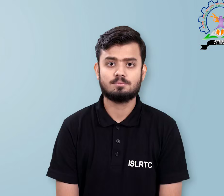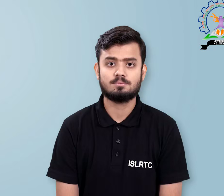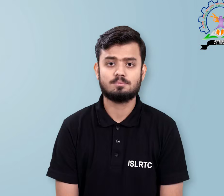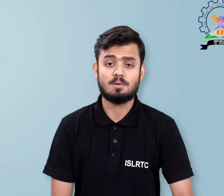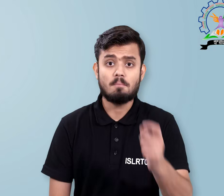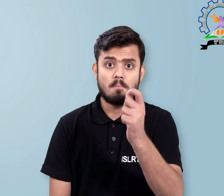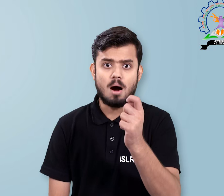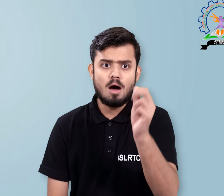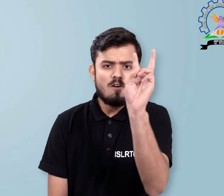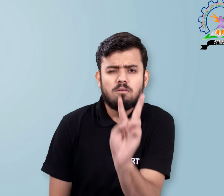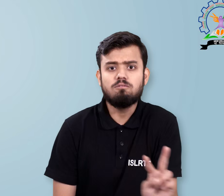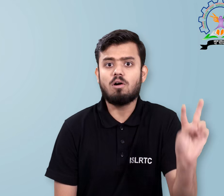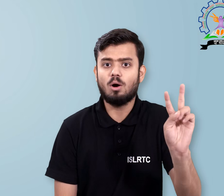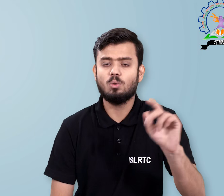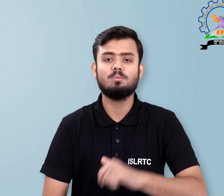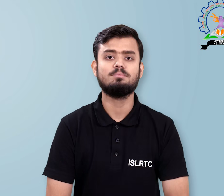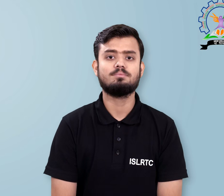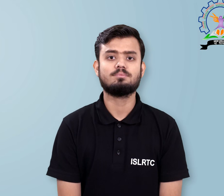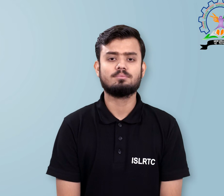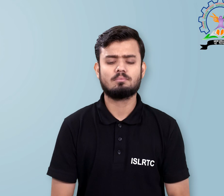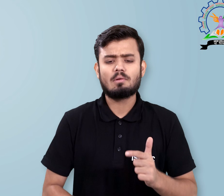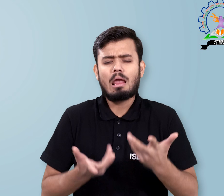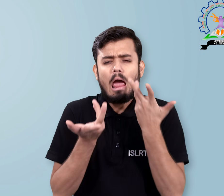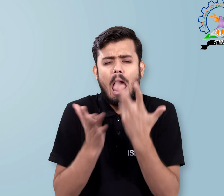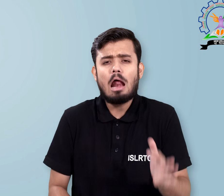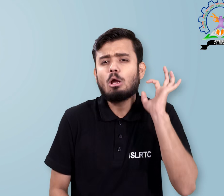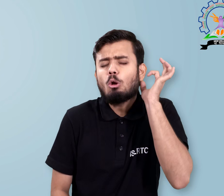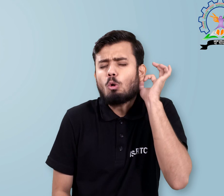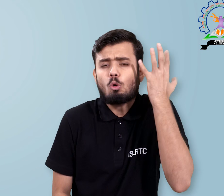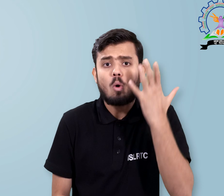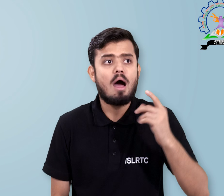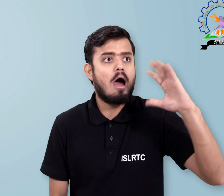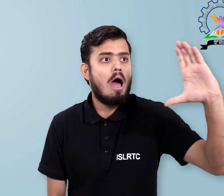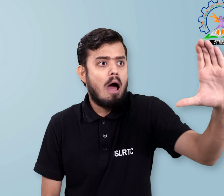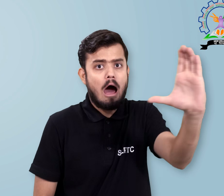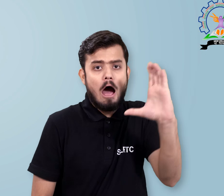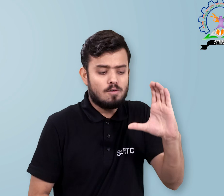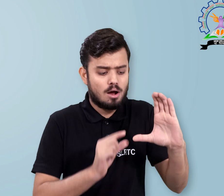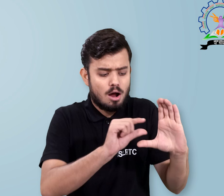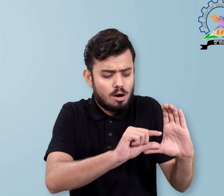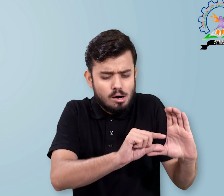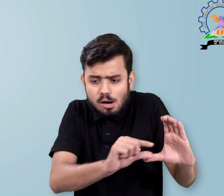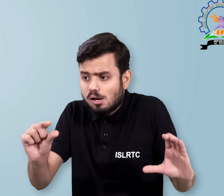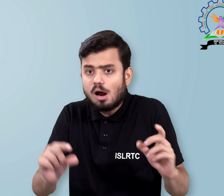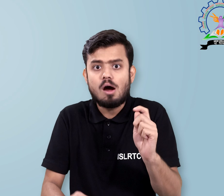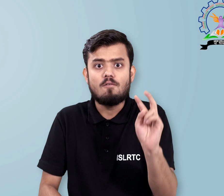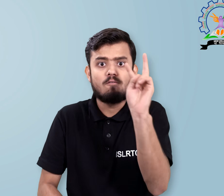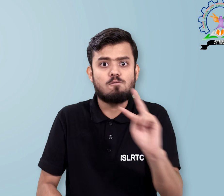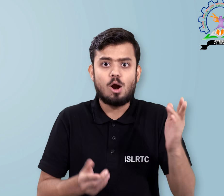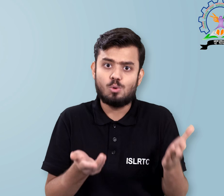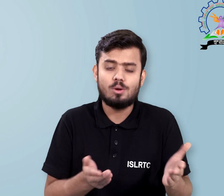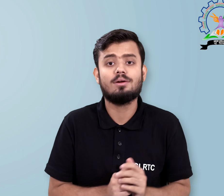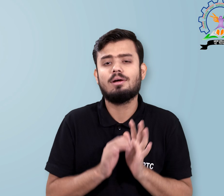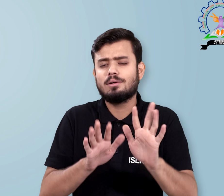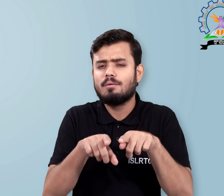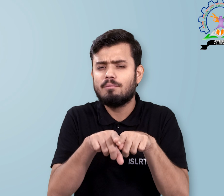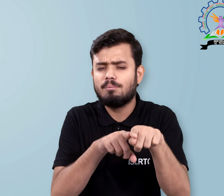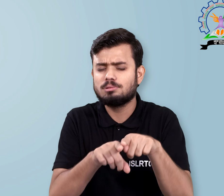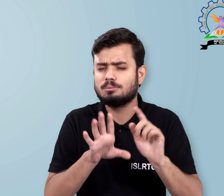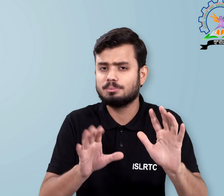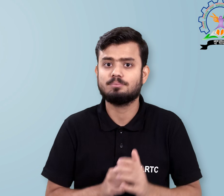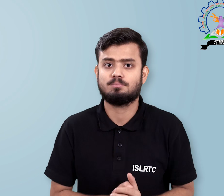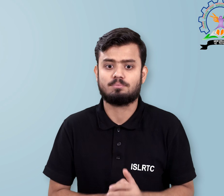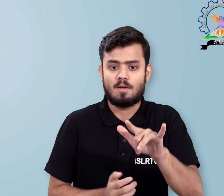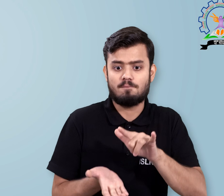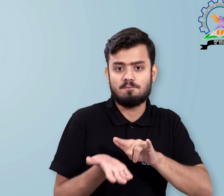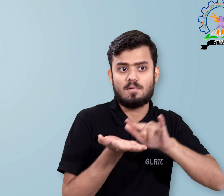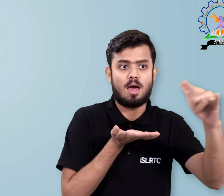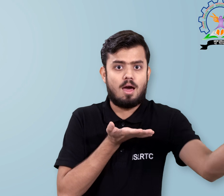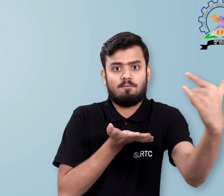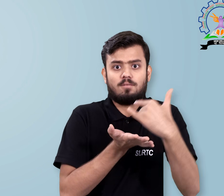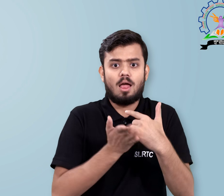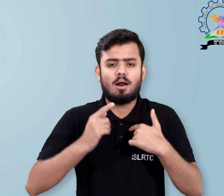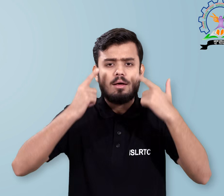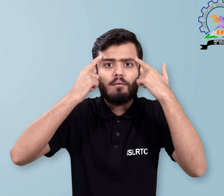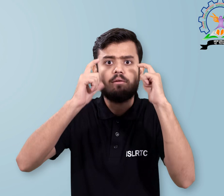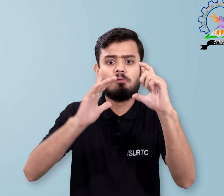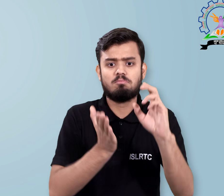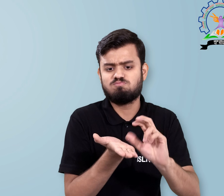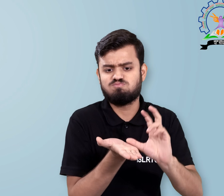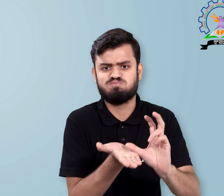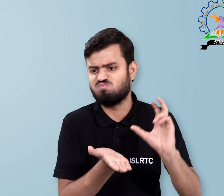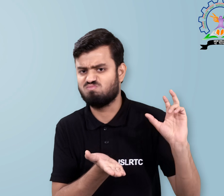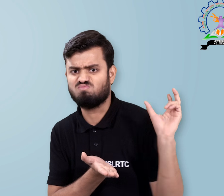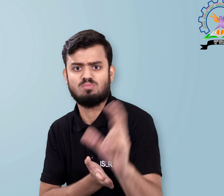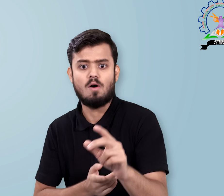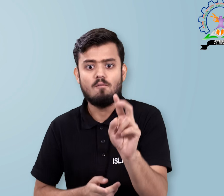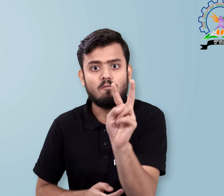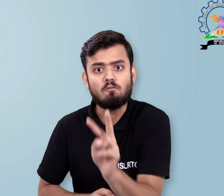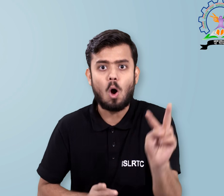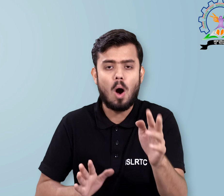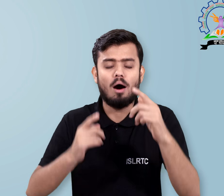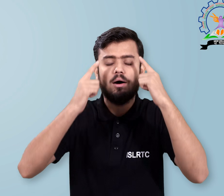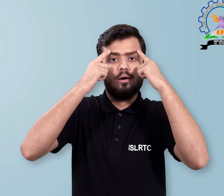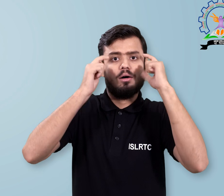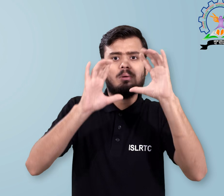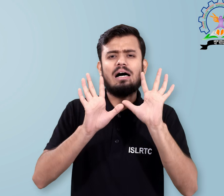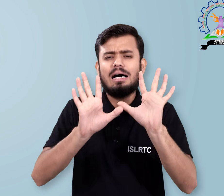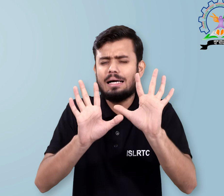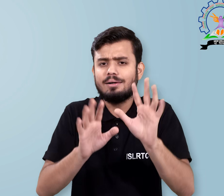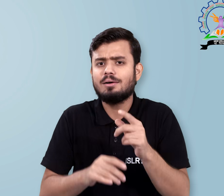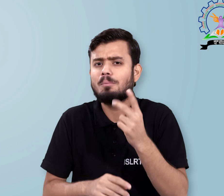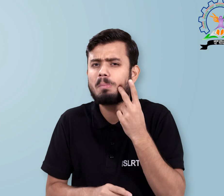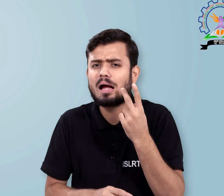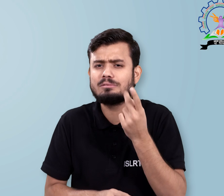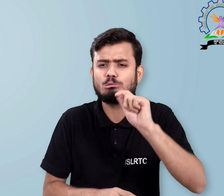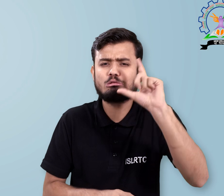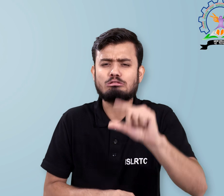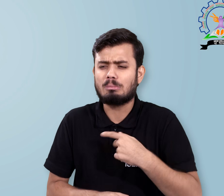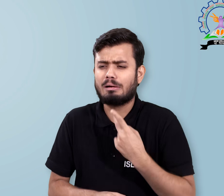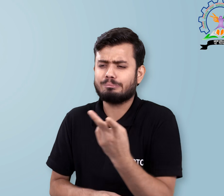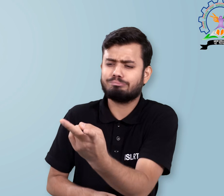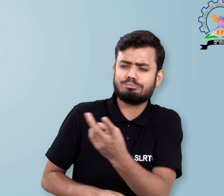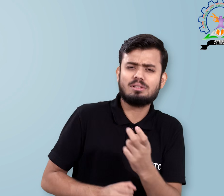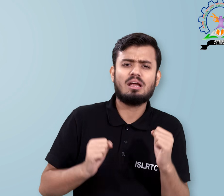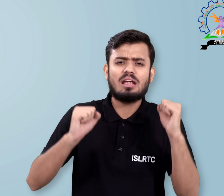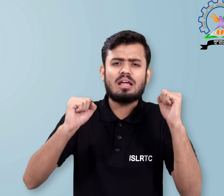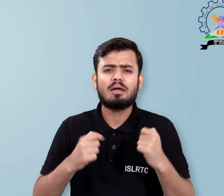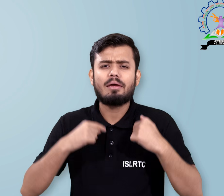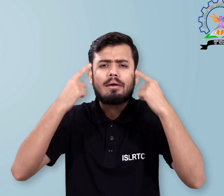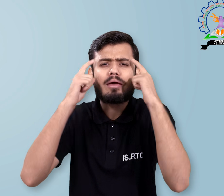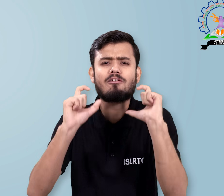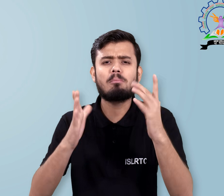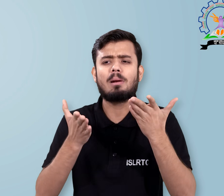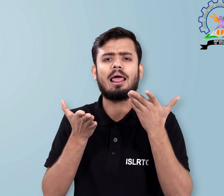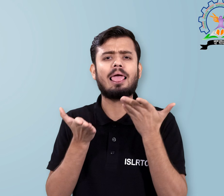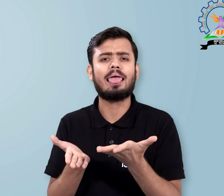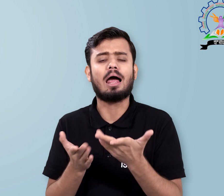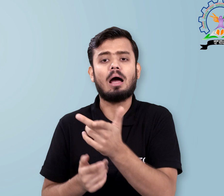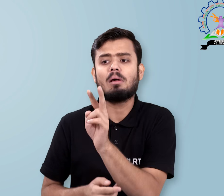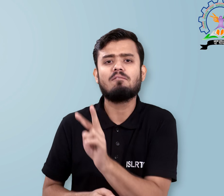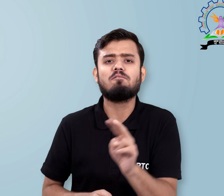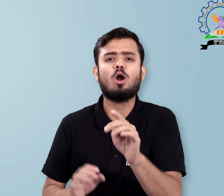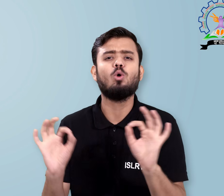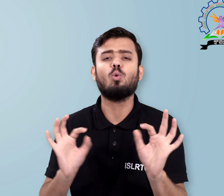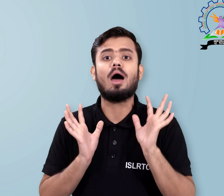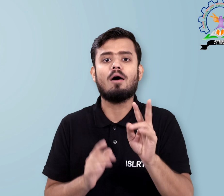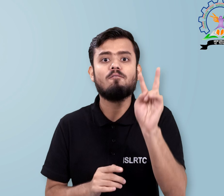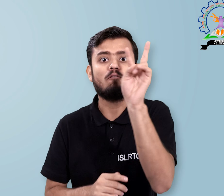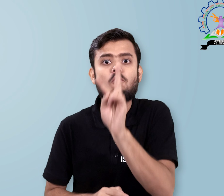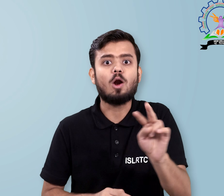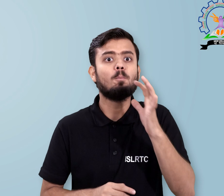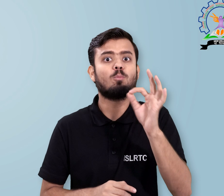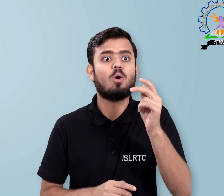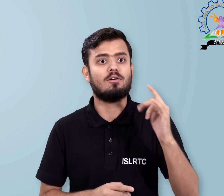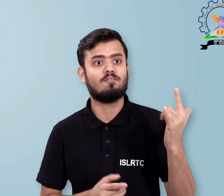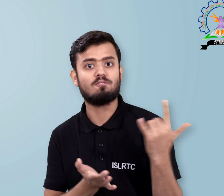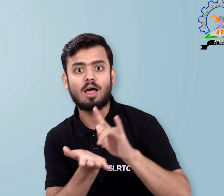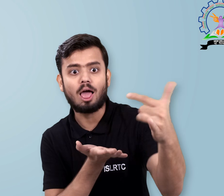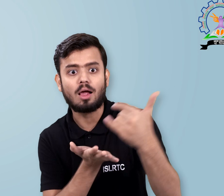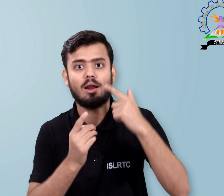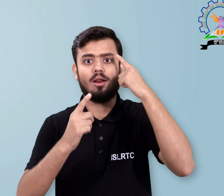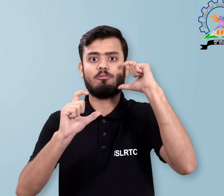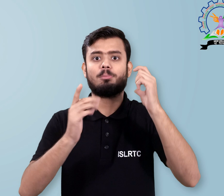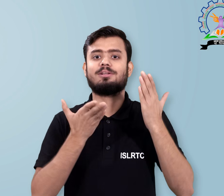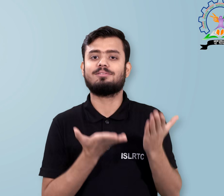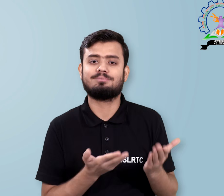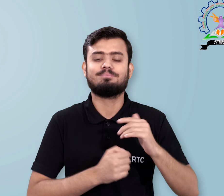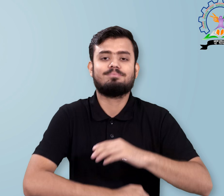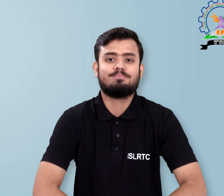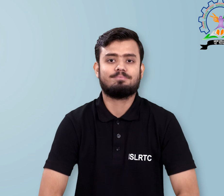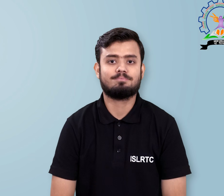Monetary value The value of something is measured in money; the value of gold depends on how much we pay for it. For example, flights are costly due to time savings and comfort, unlike the cheaper but uncomfortable local bus.